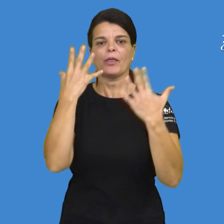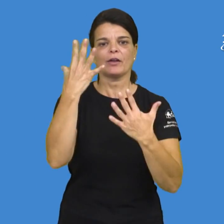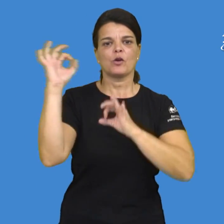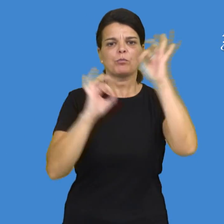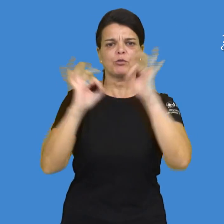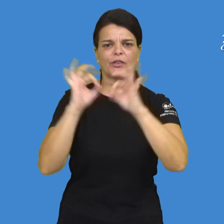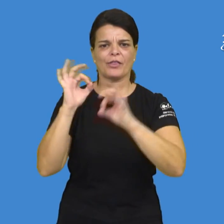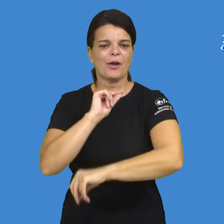porcentaje